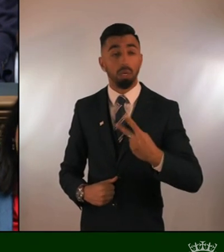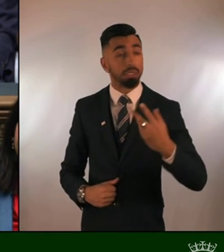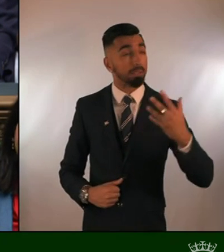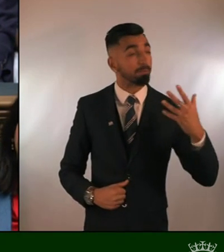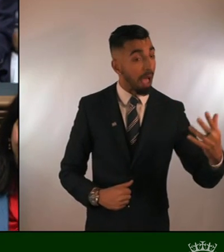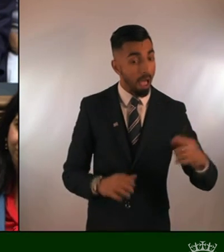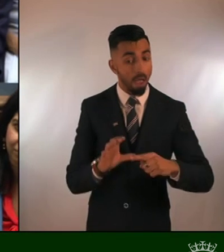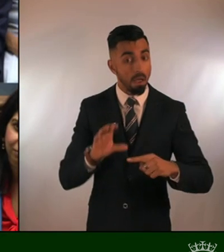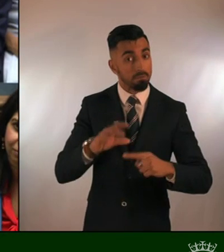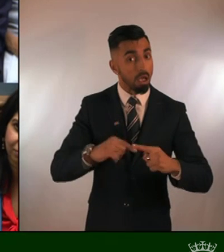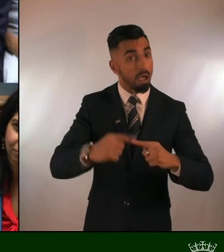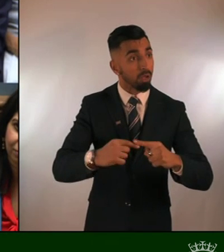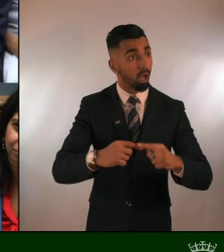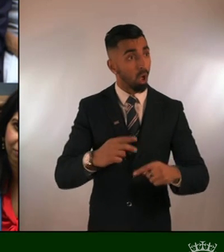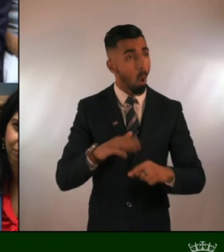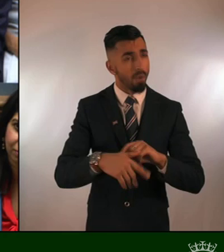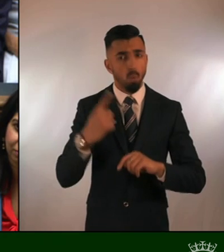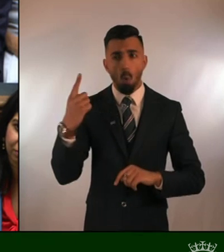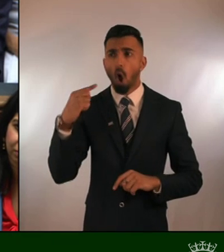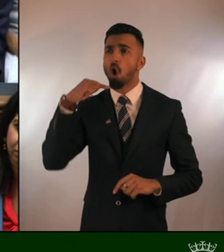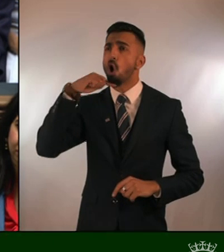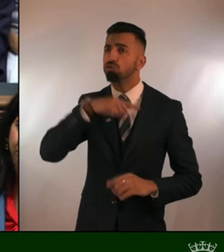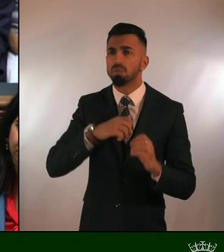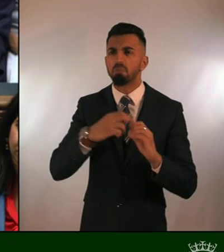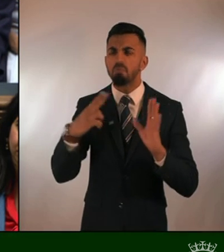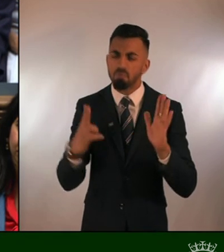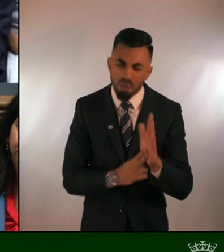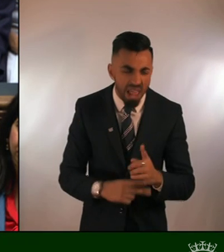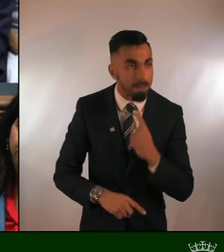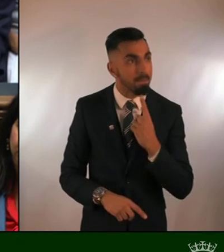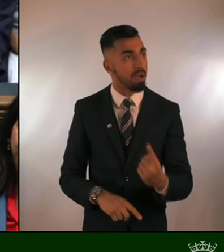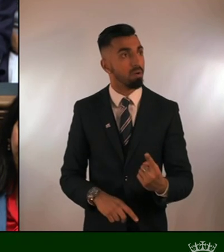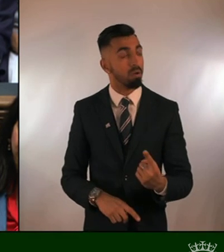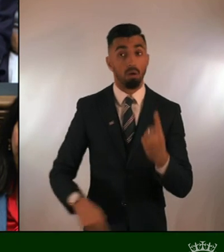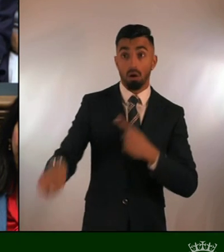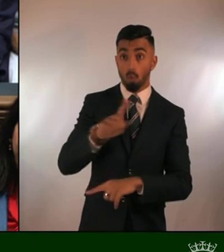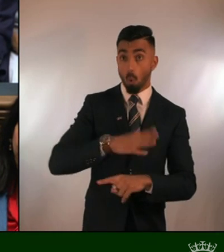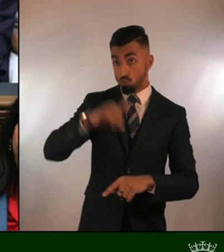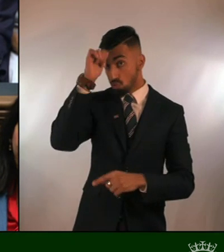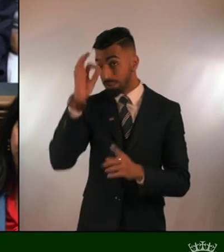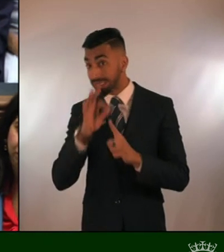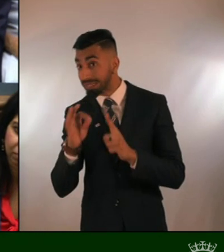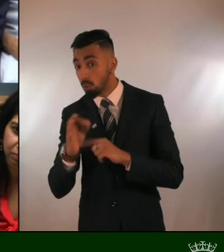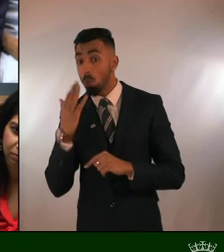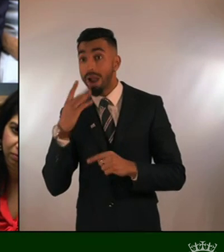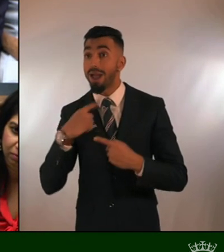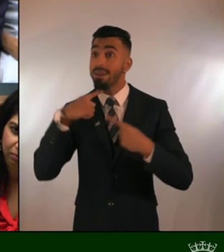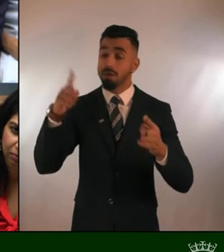I will set out the detailed capital allocations at the spending review, but I am taking three major steps today.